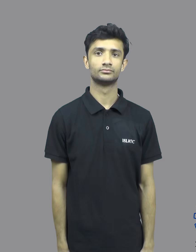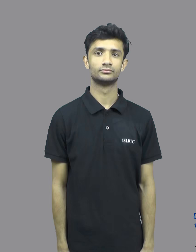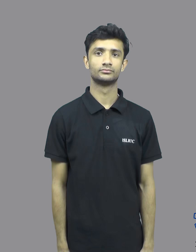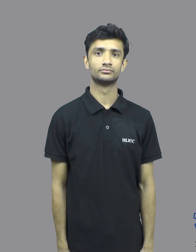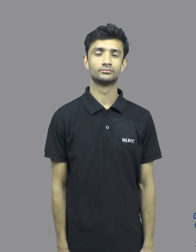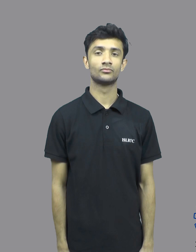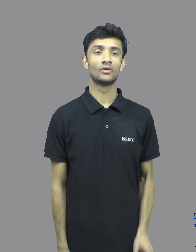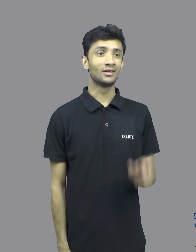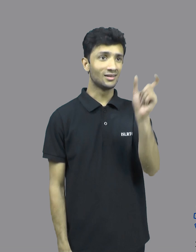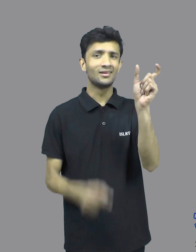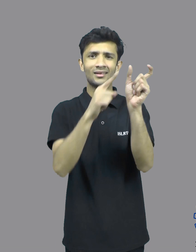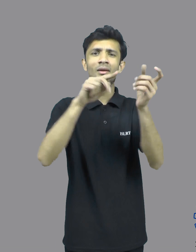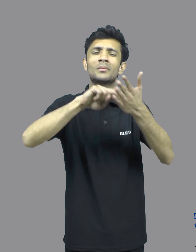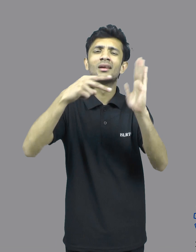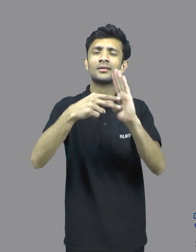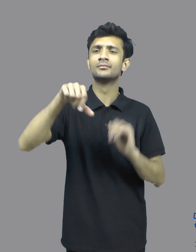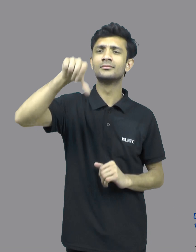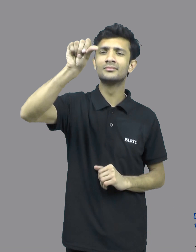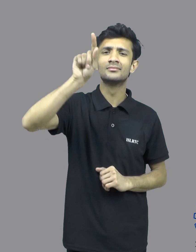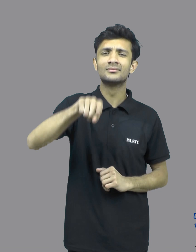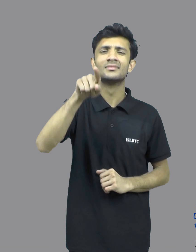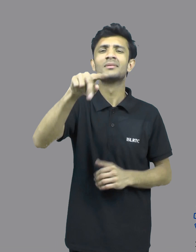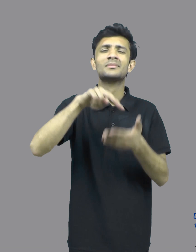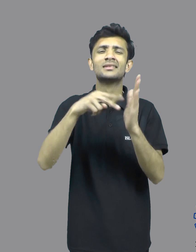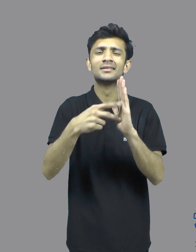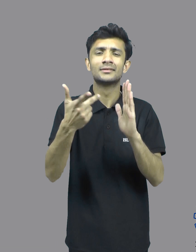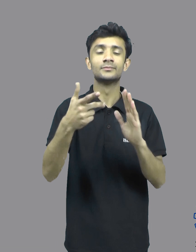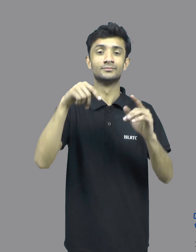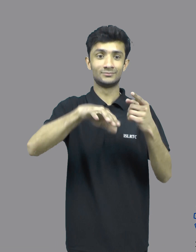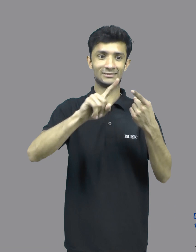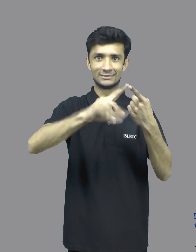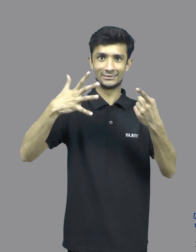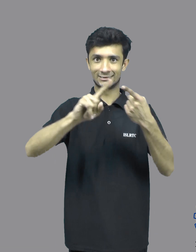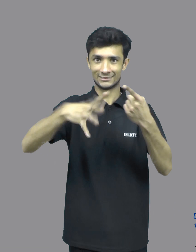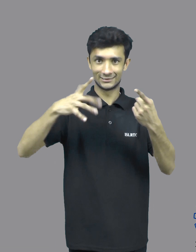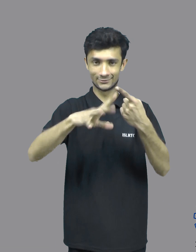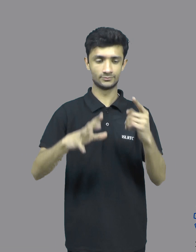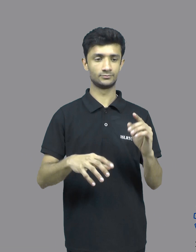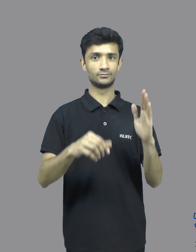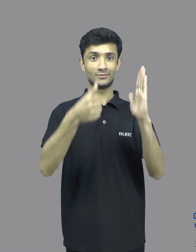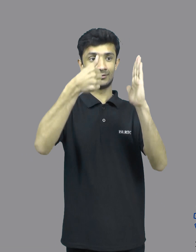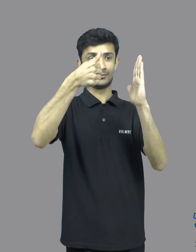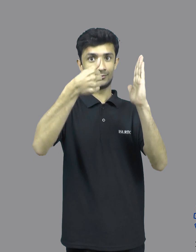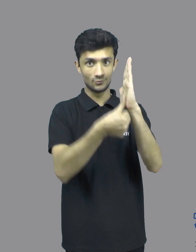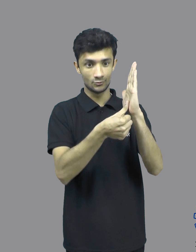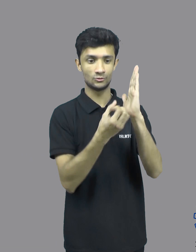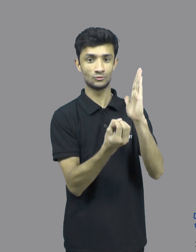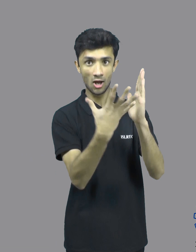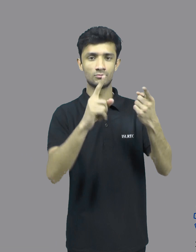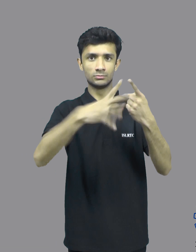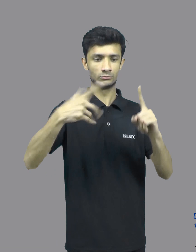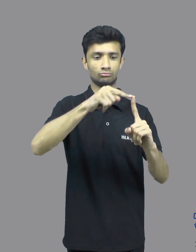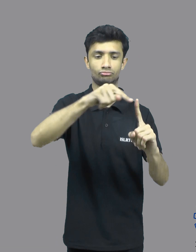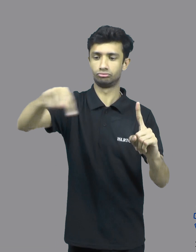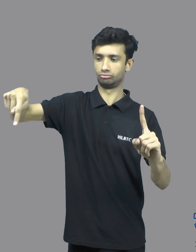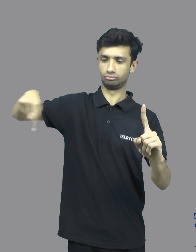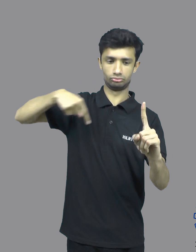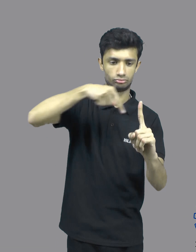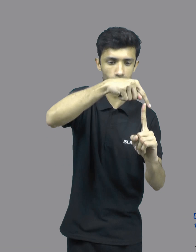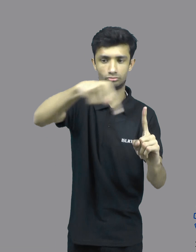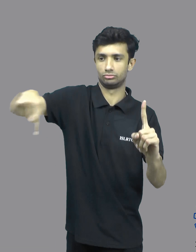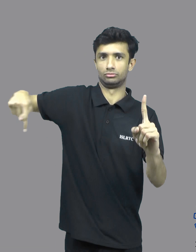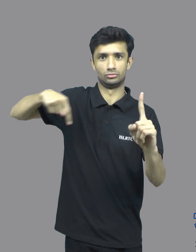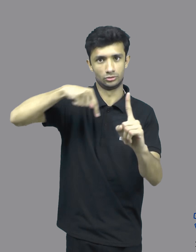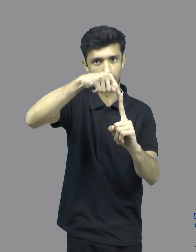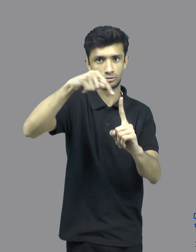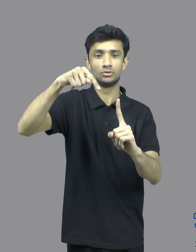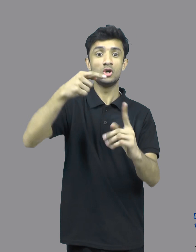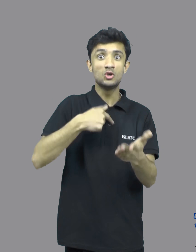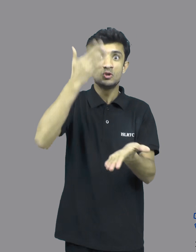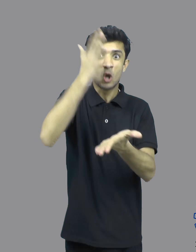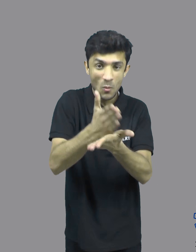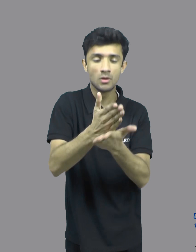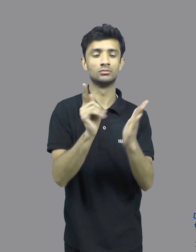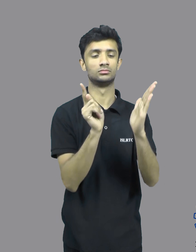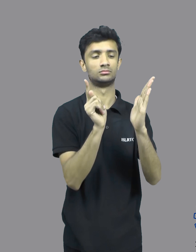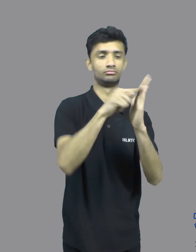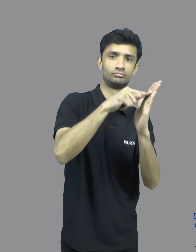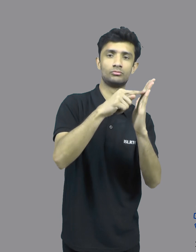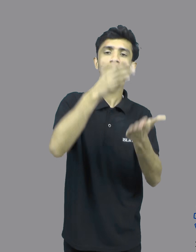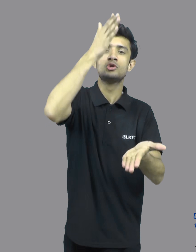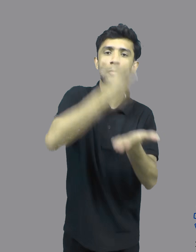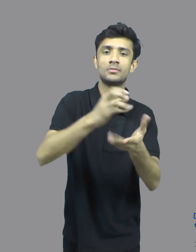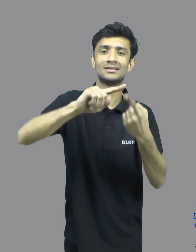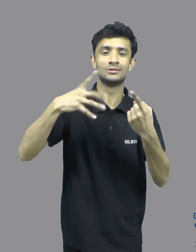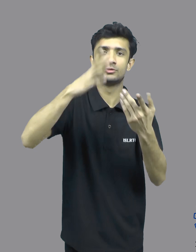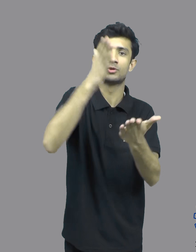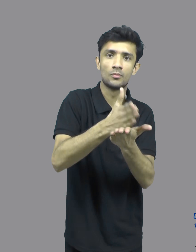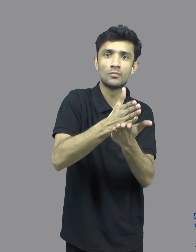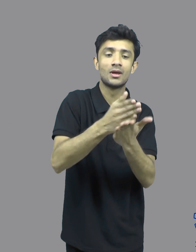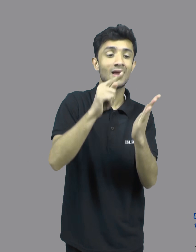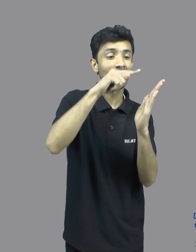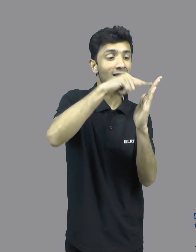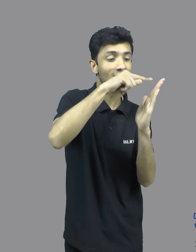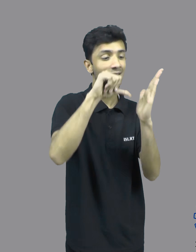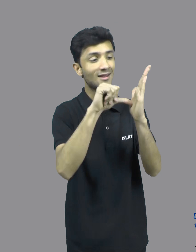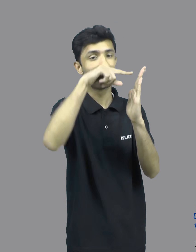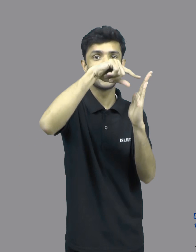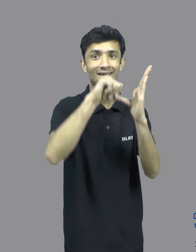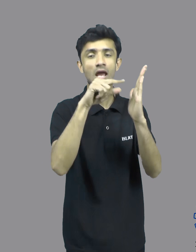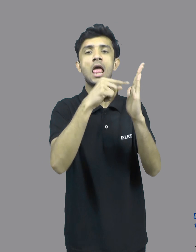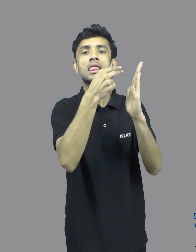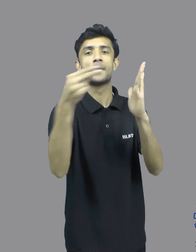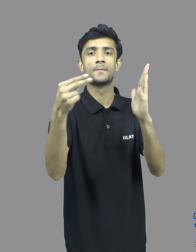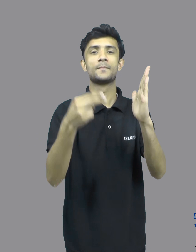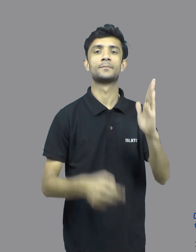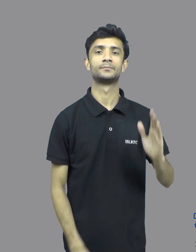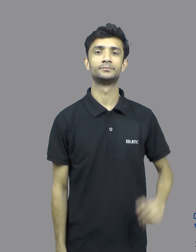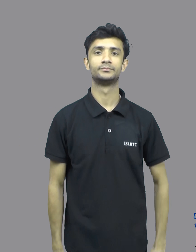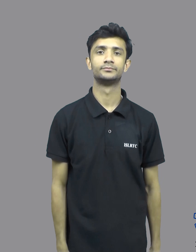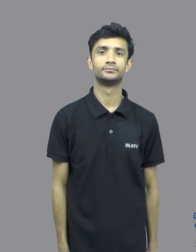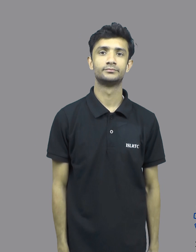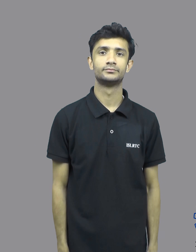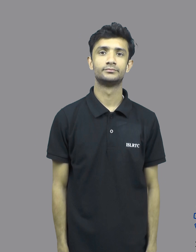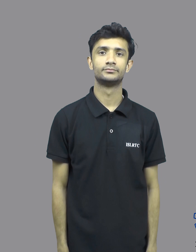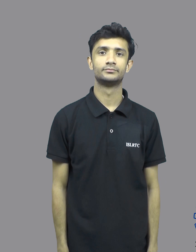Switch (Explaination)